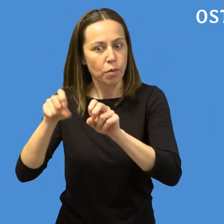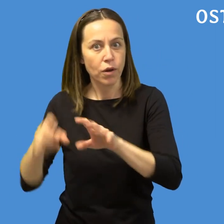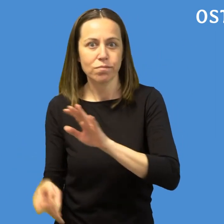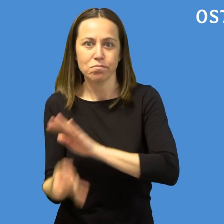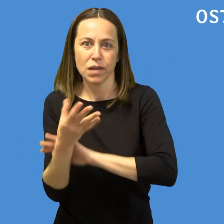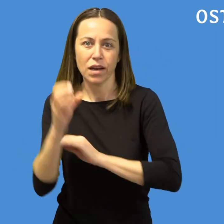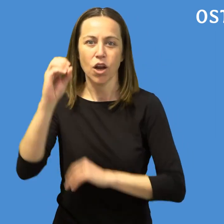crear